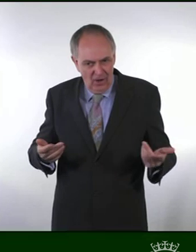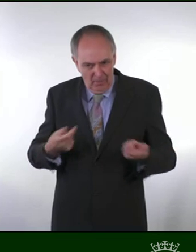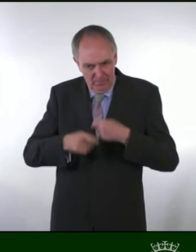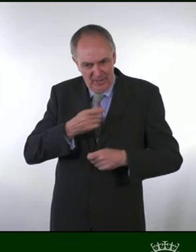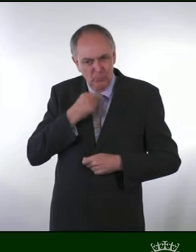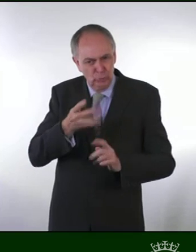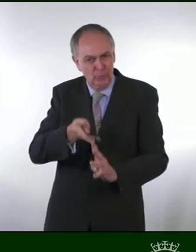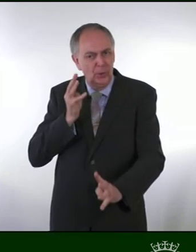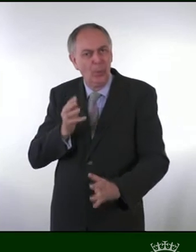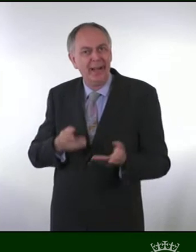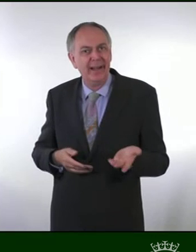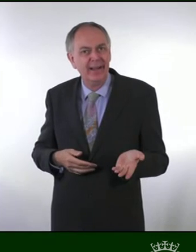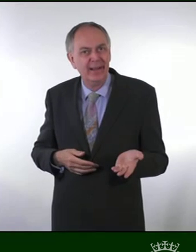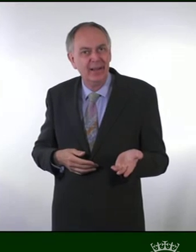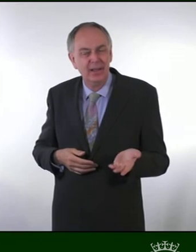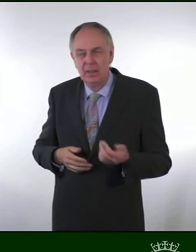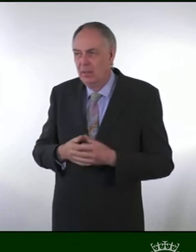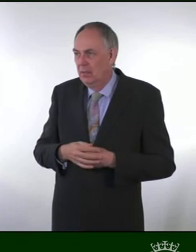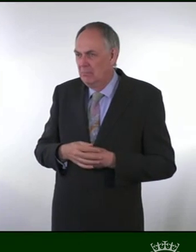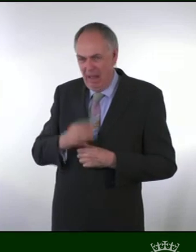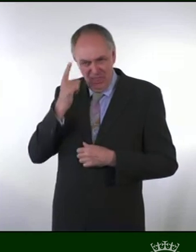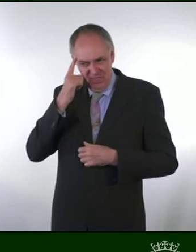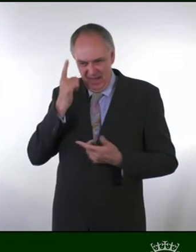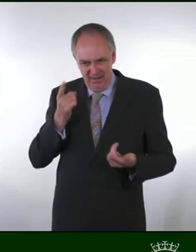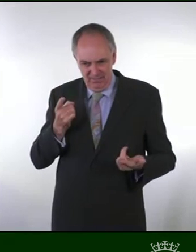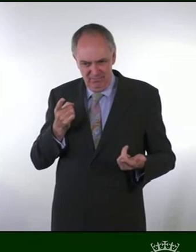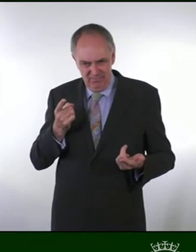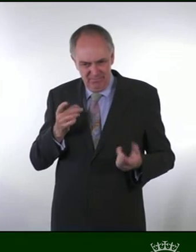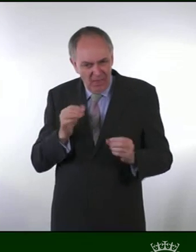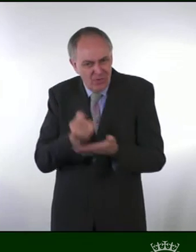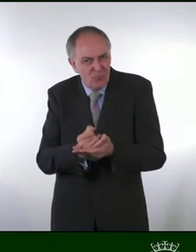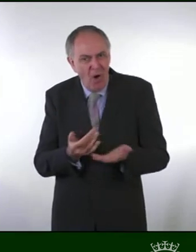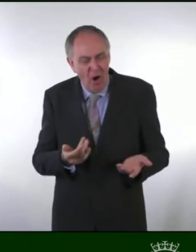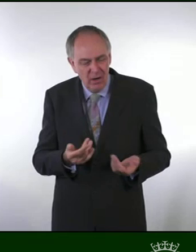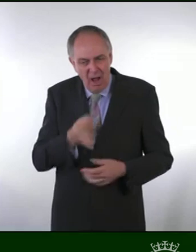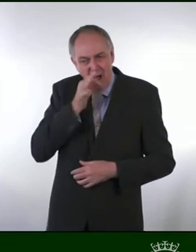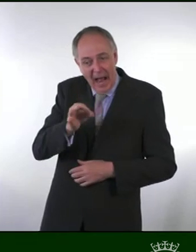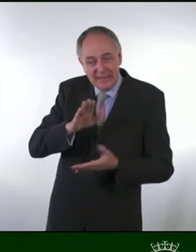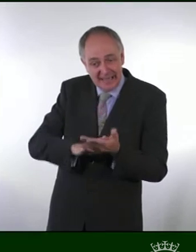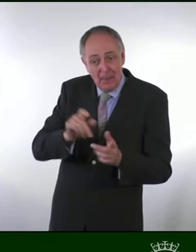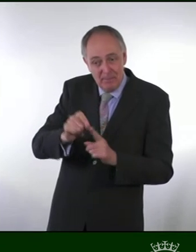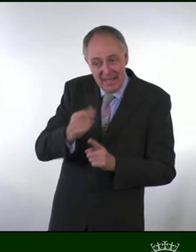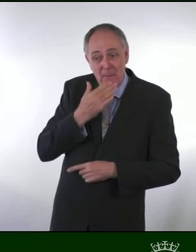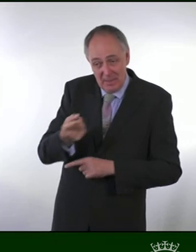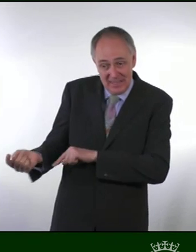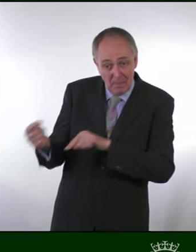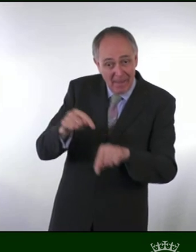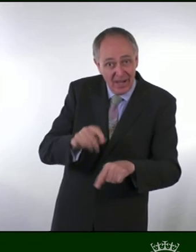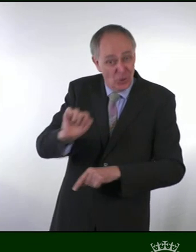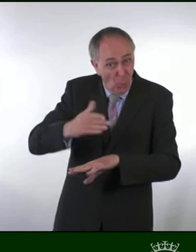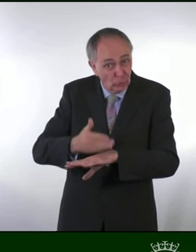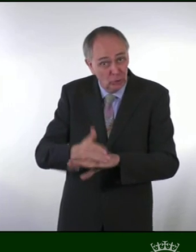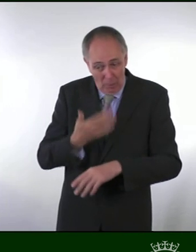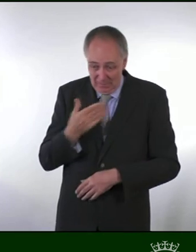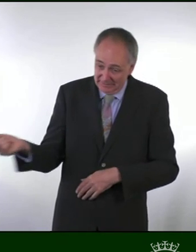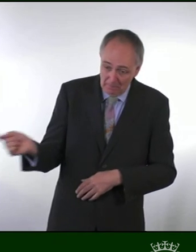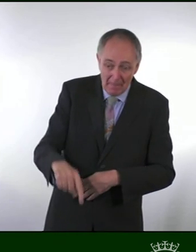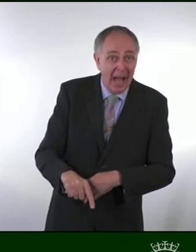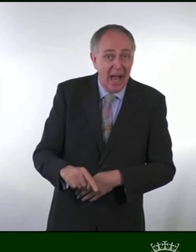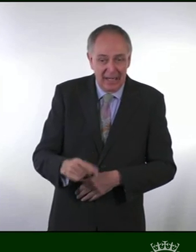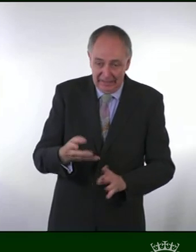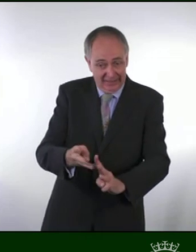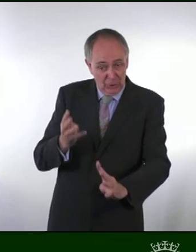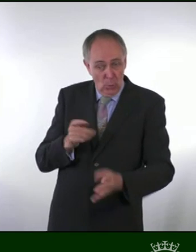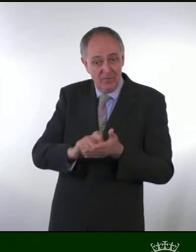I must say I do not think it unreasonable that we should ask parliamentarians to come back to this place and do their job for the people of this country.